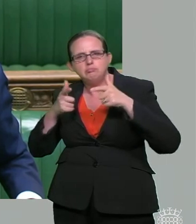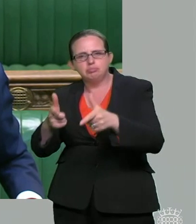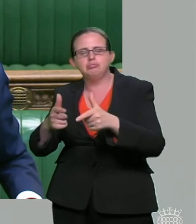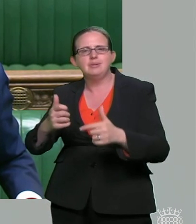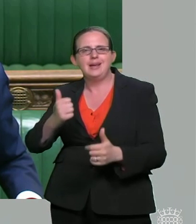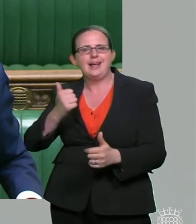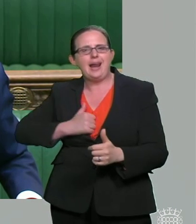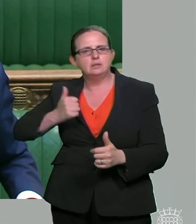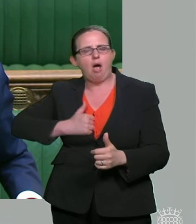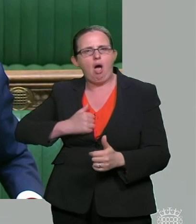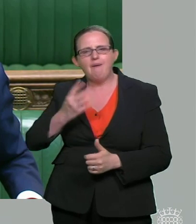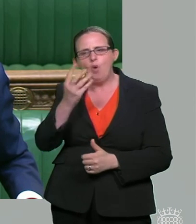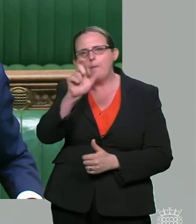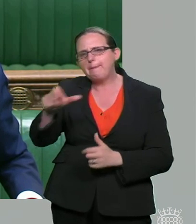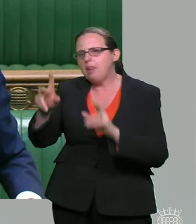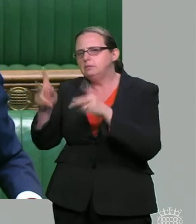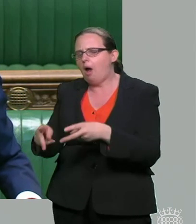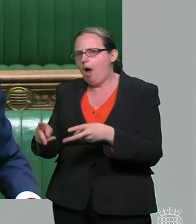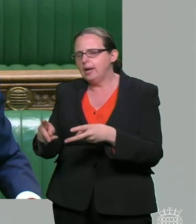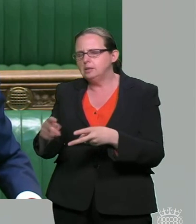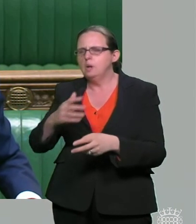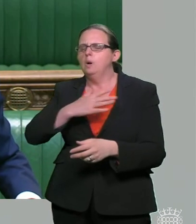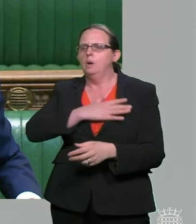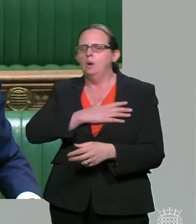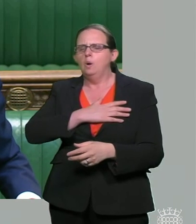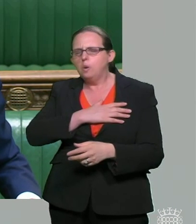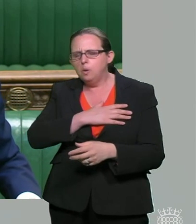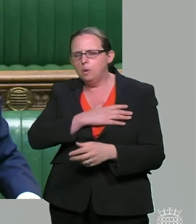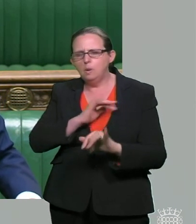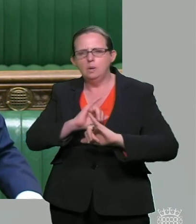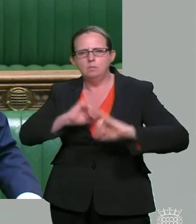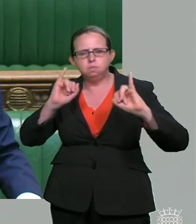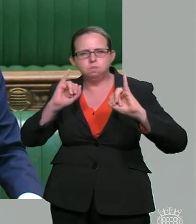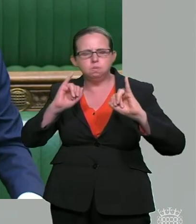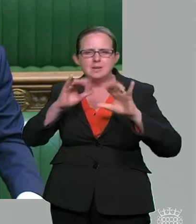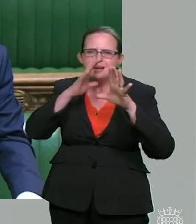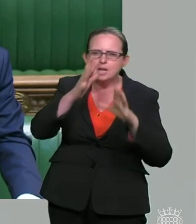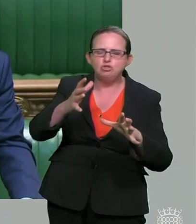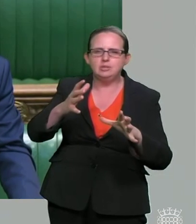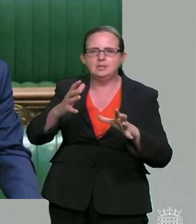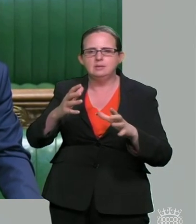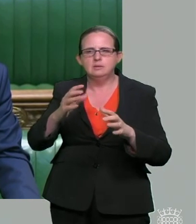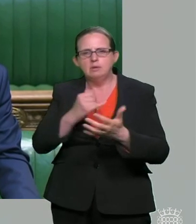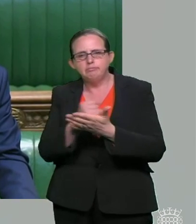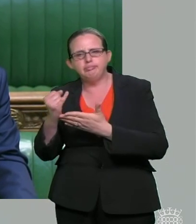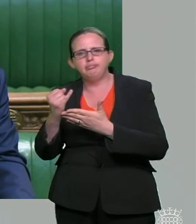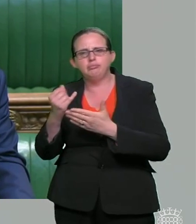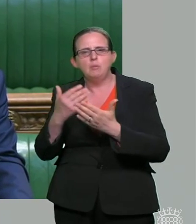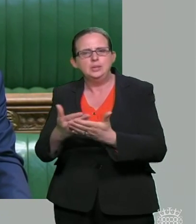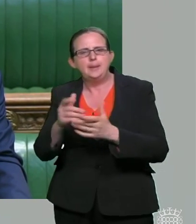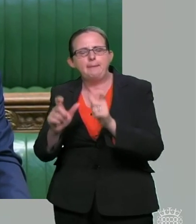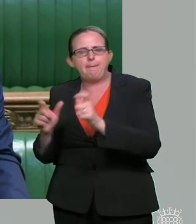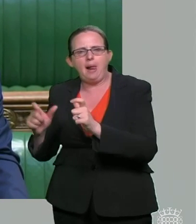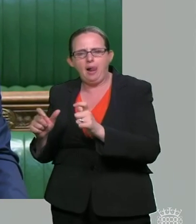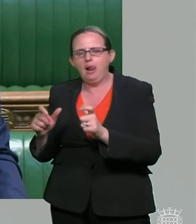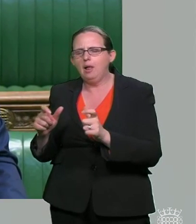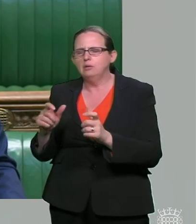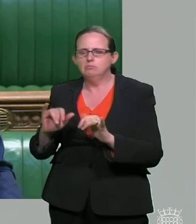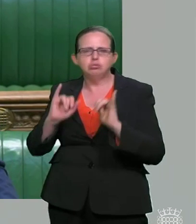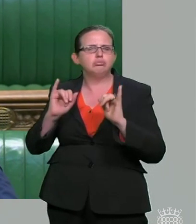It was, as the Canadian Prime Minister said, an attack motivated by hatred and Islamophobia, and we must all unite against that at home and abroad.